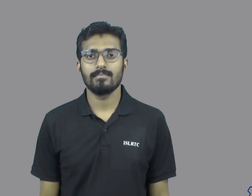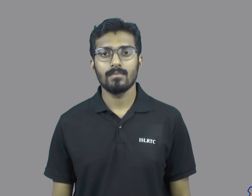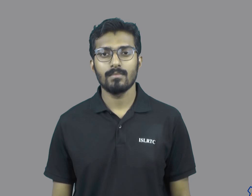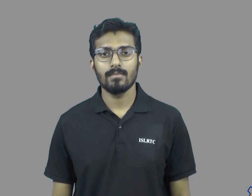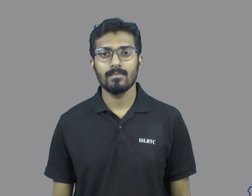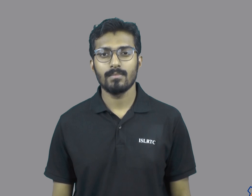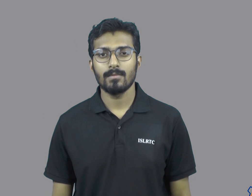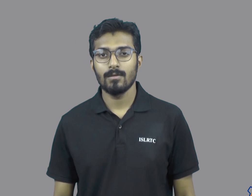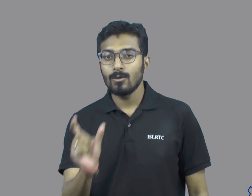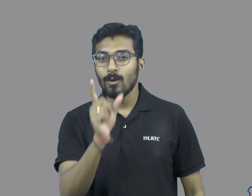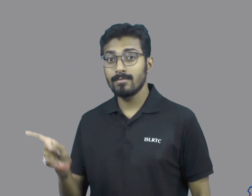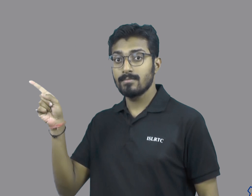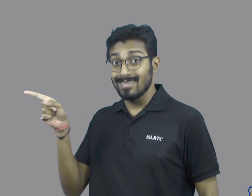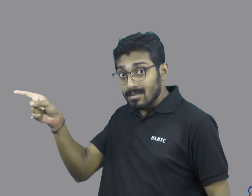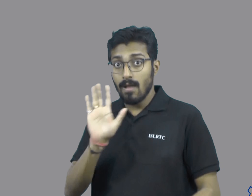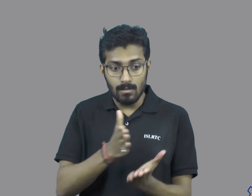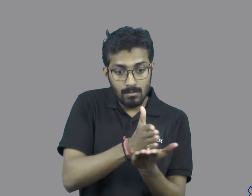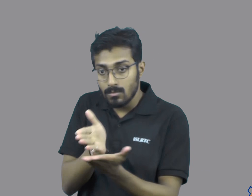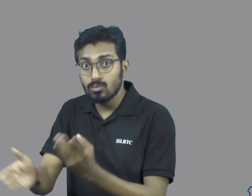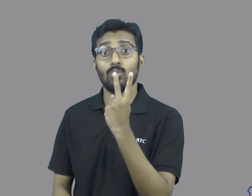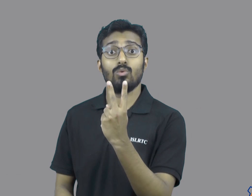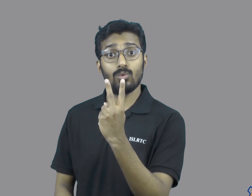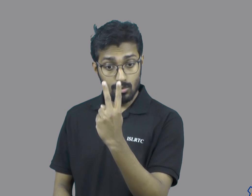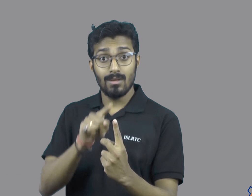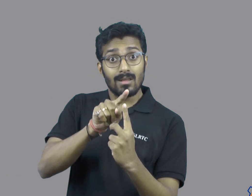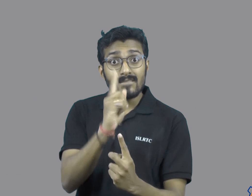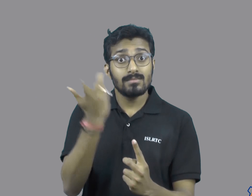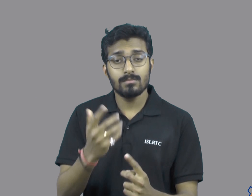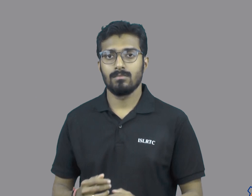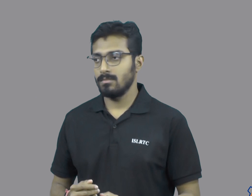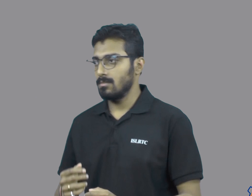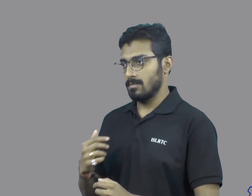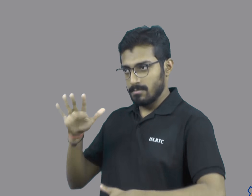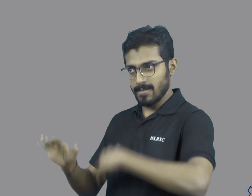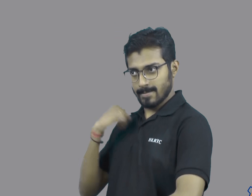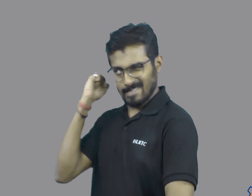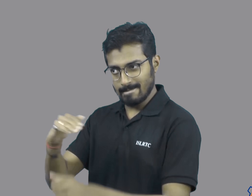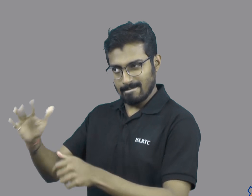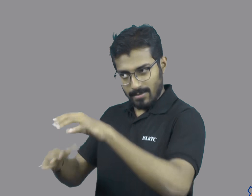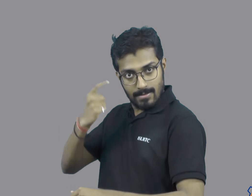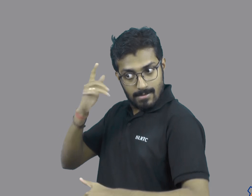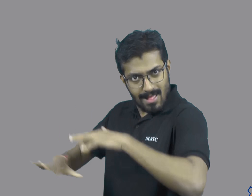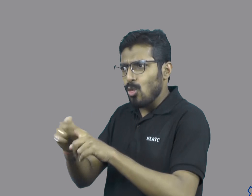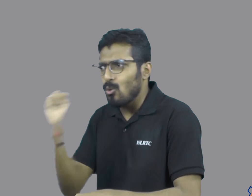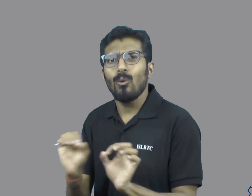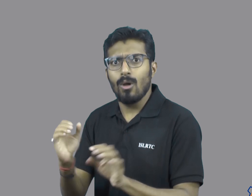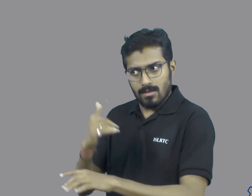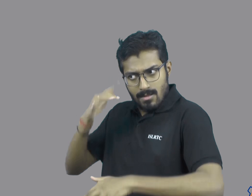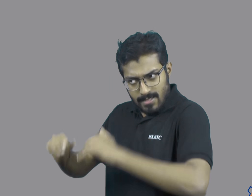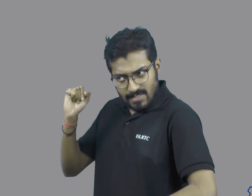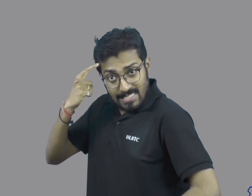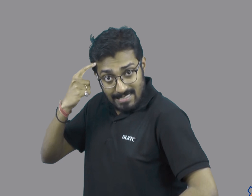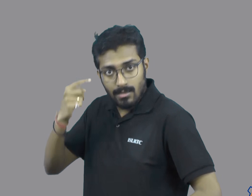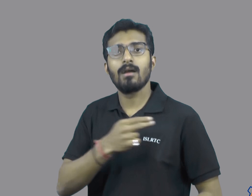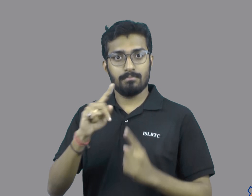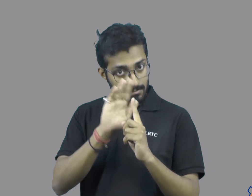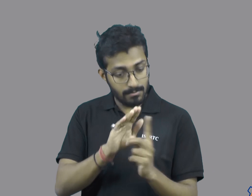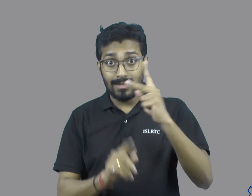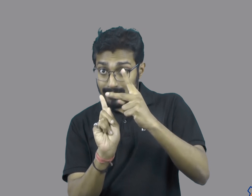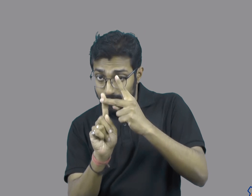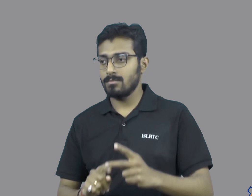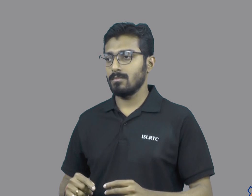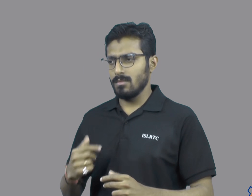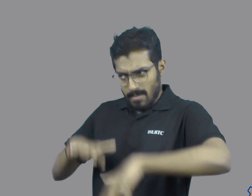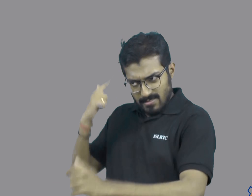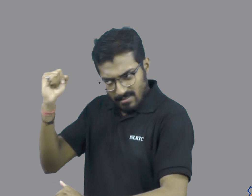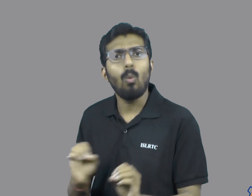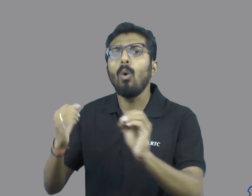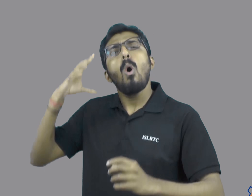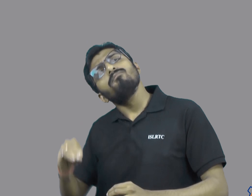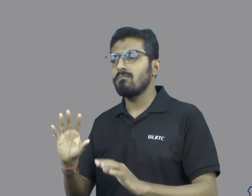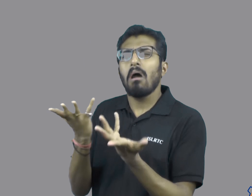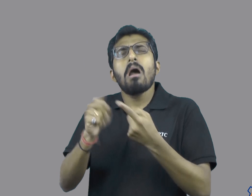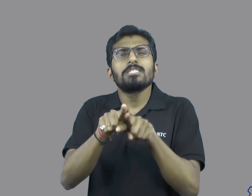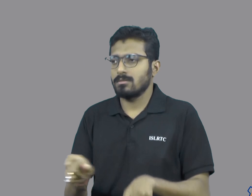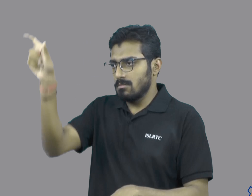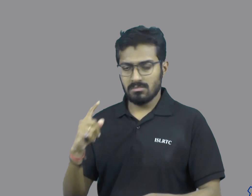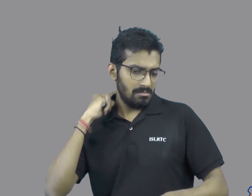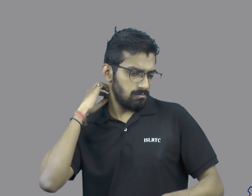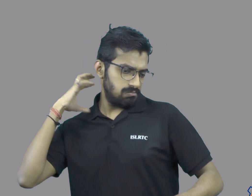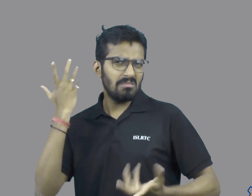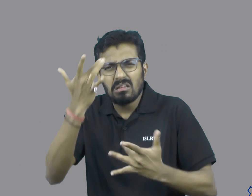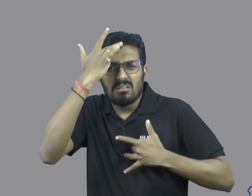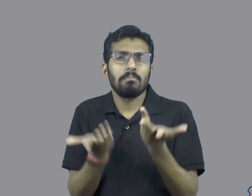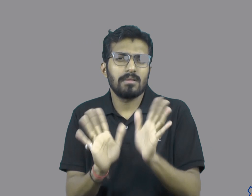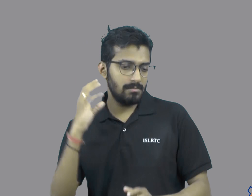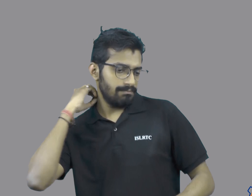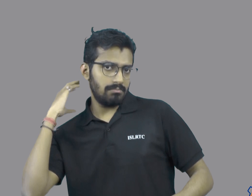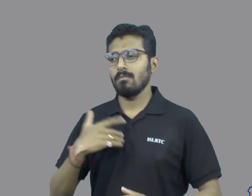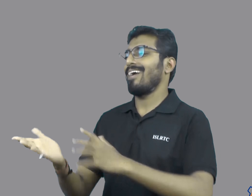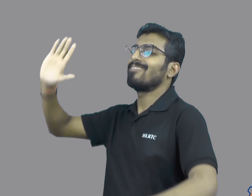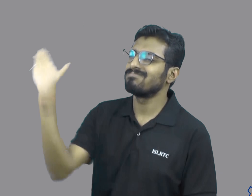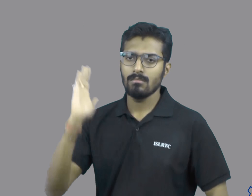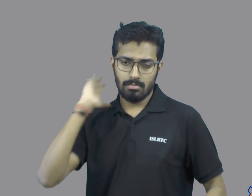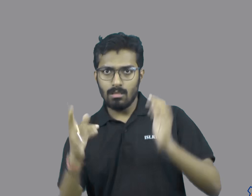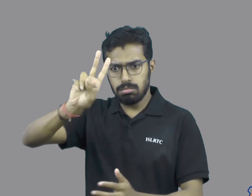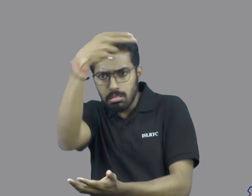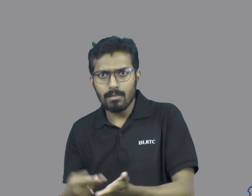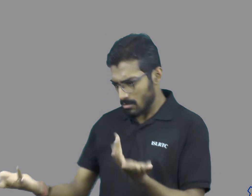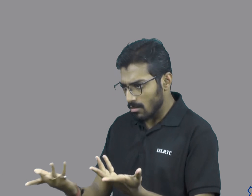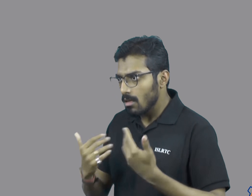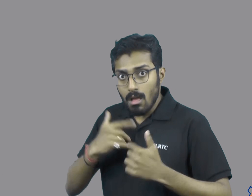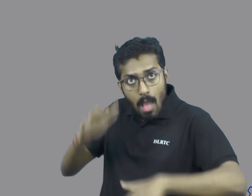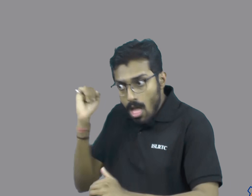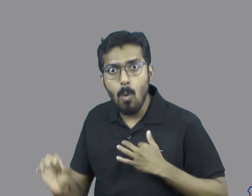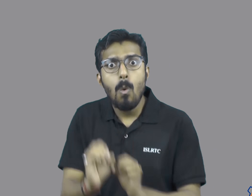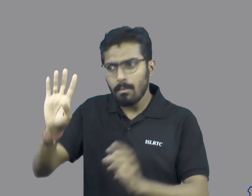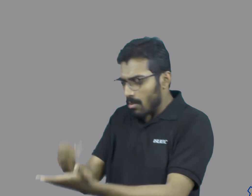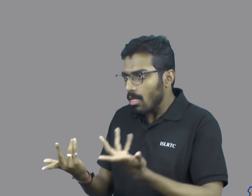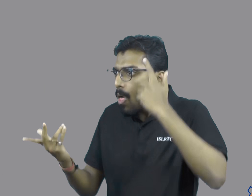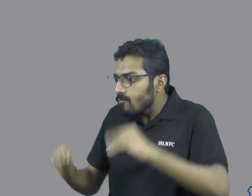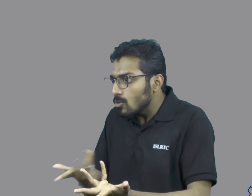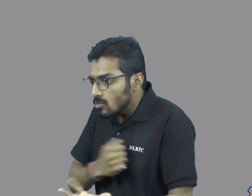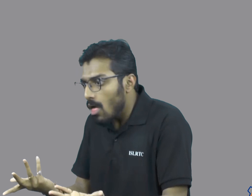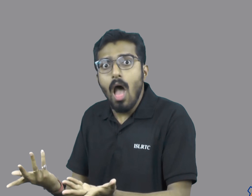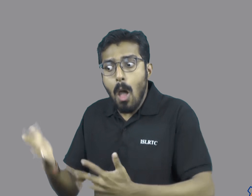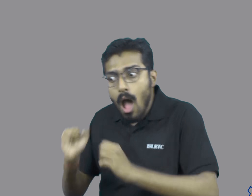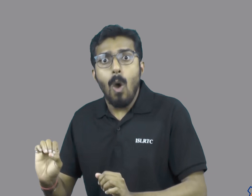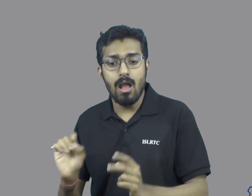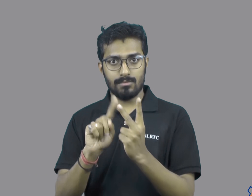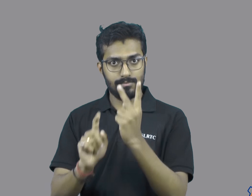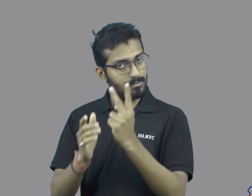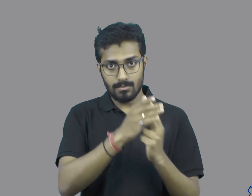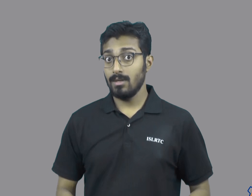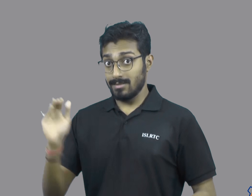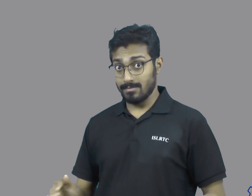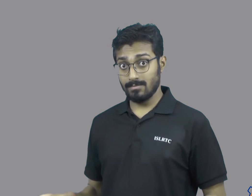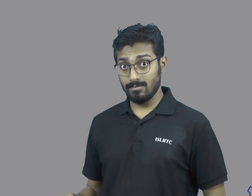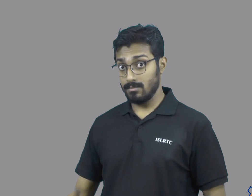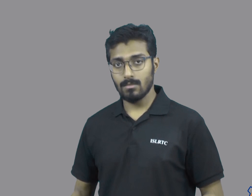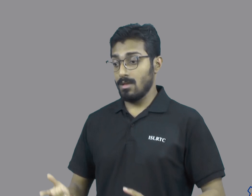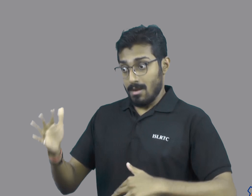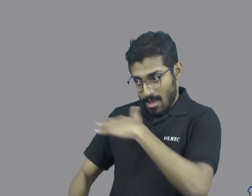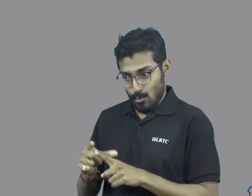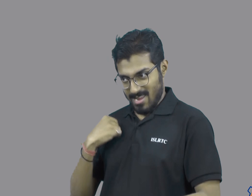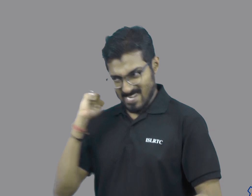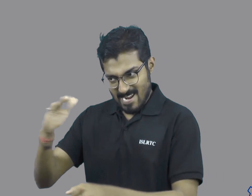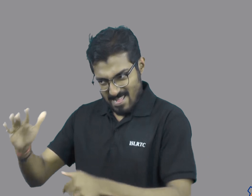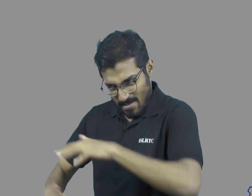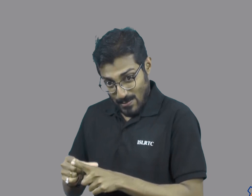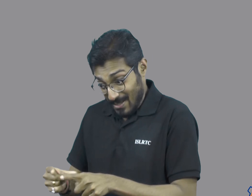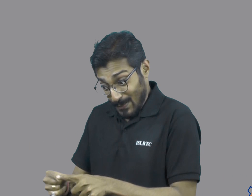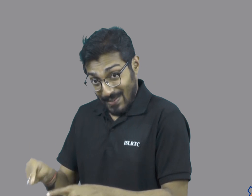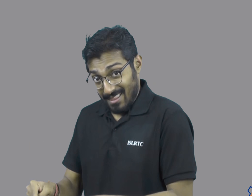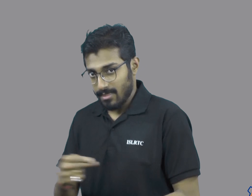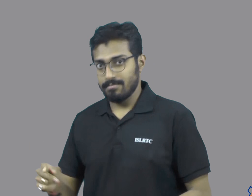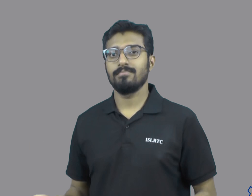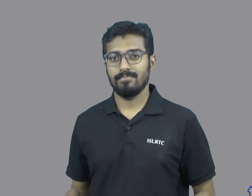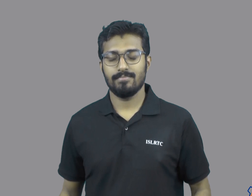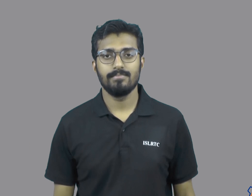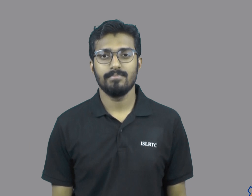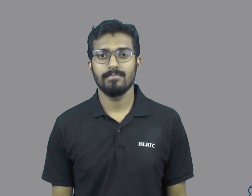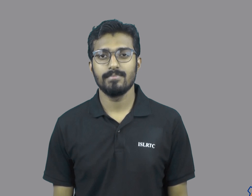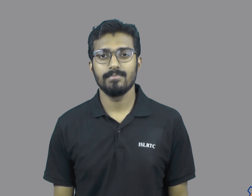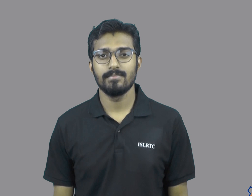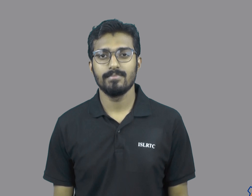Mens Rea Actus Reus